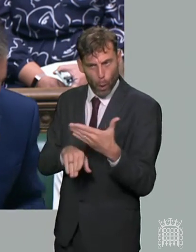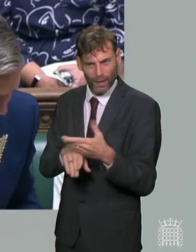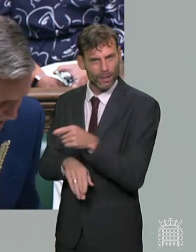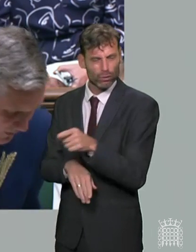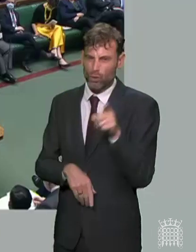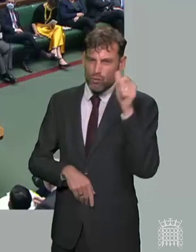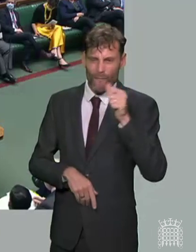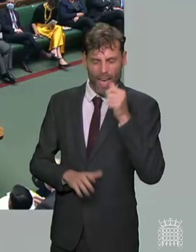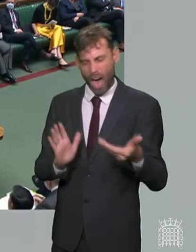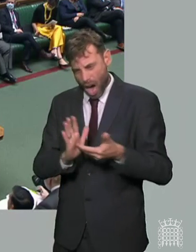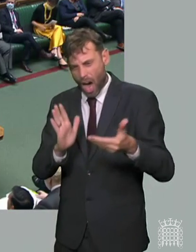Will he do so?